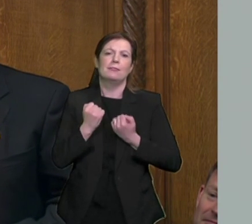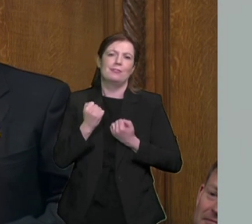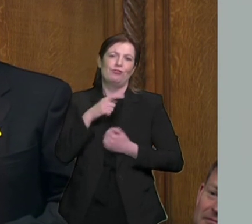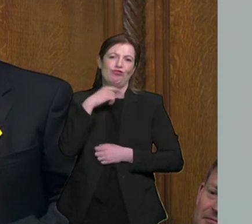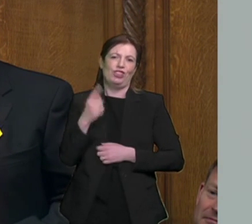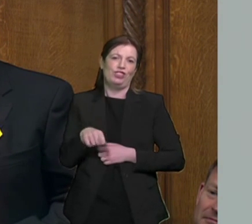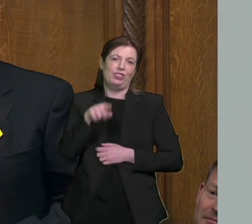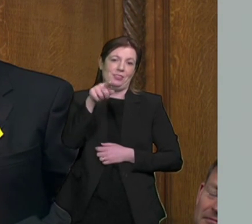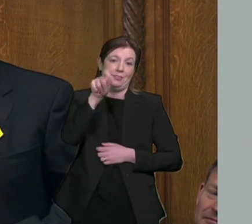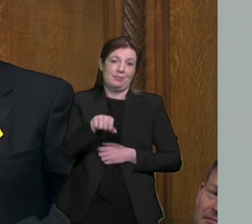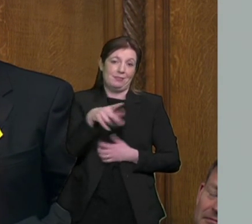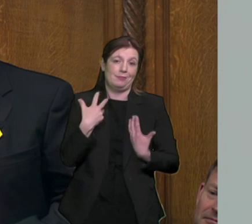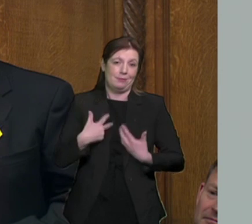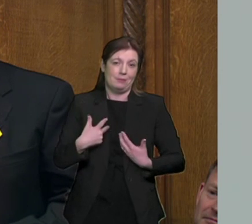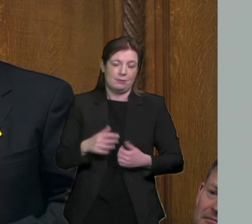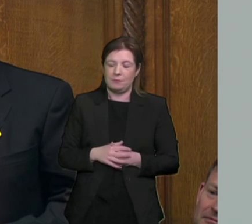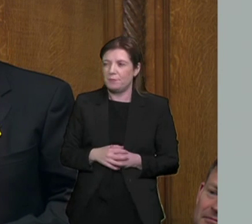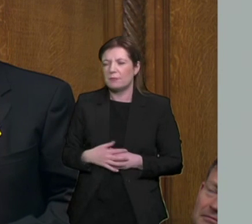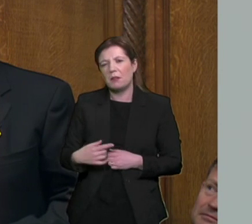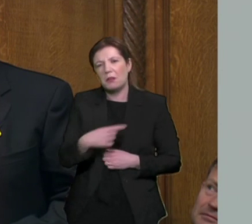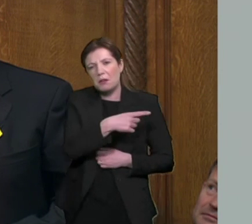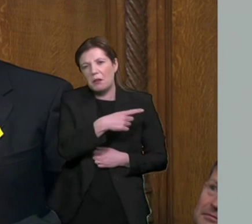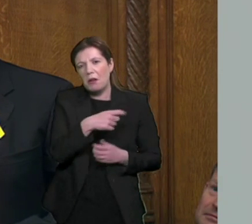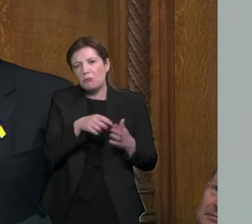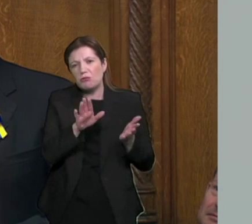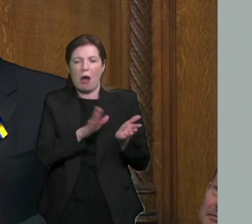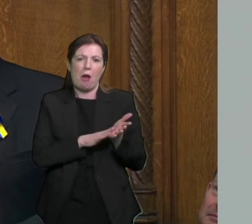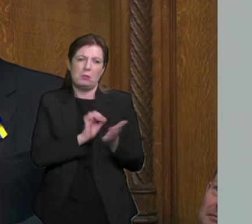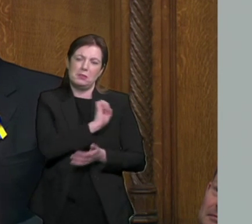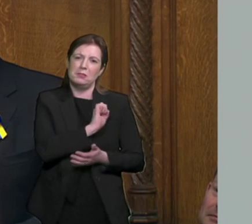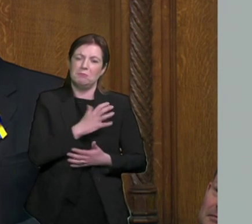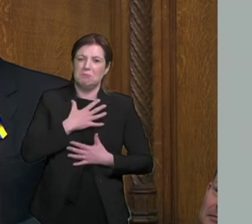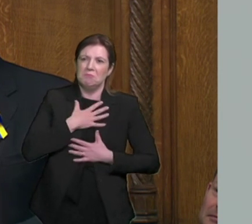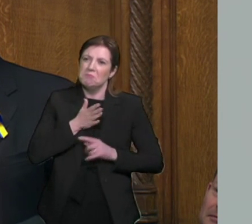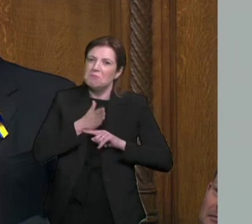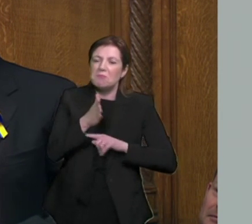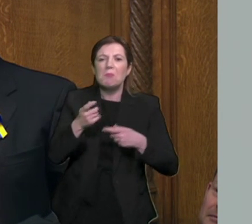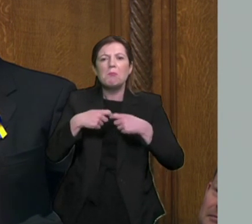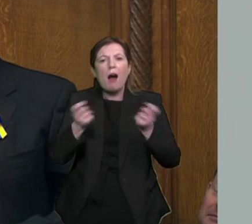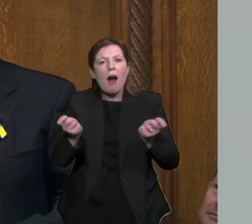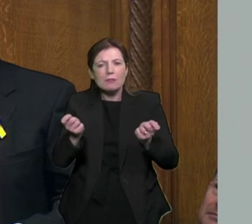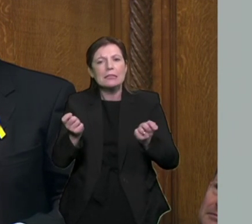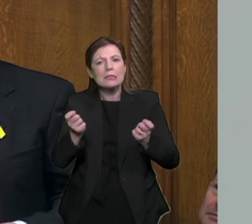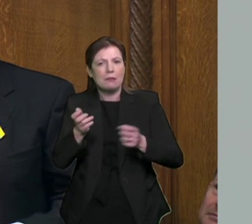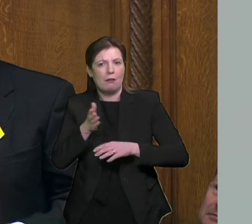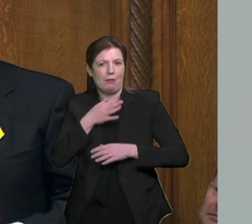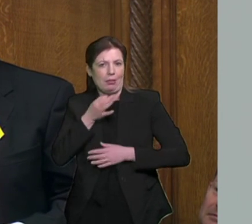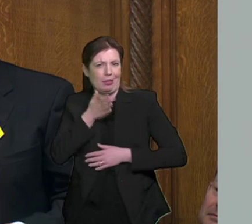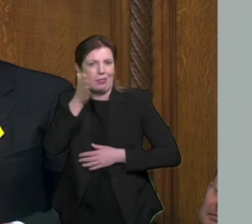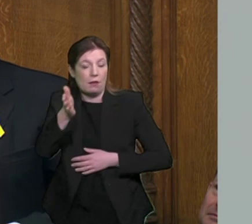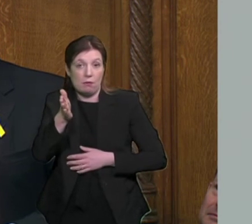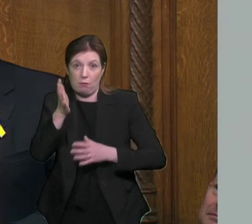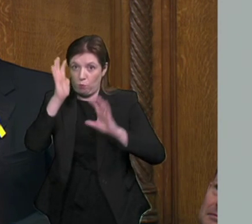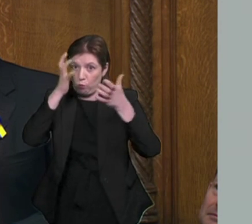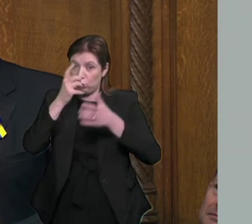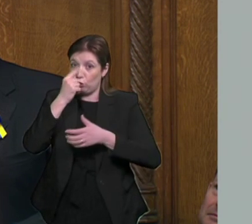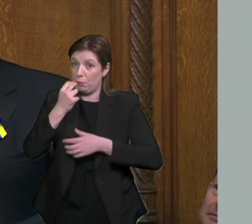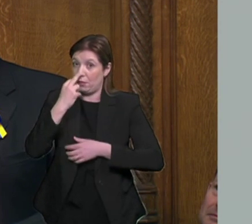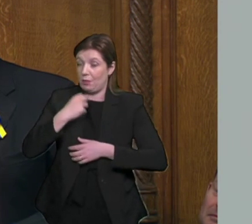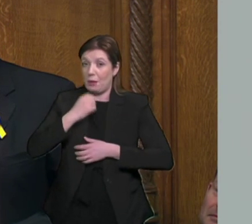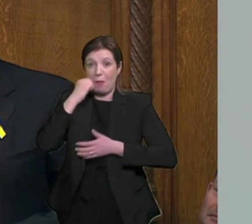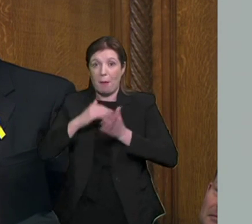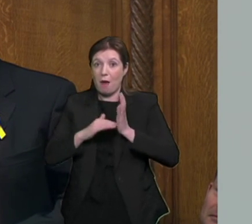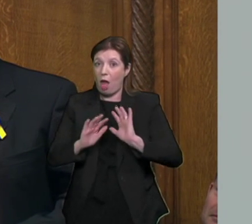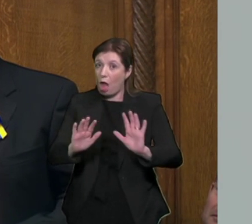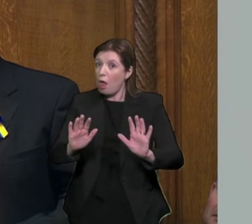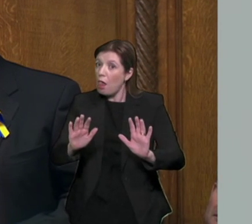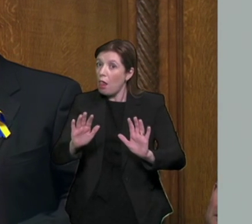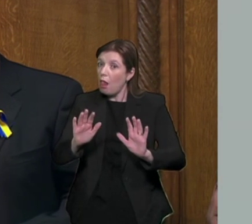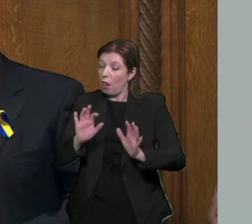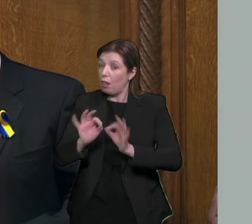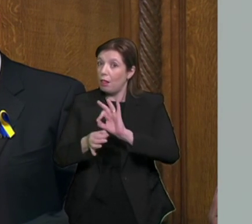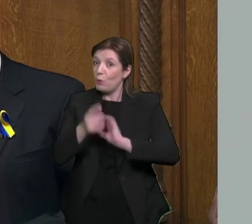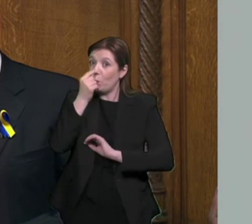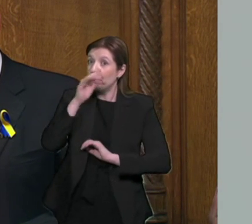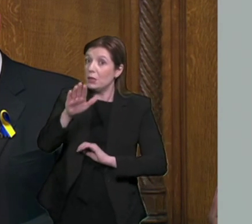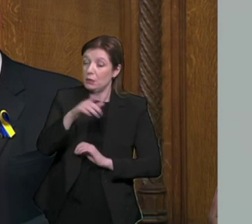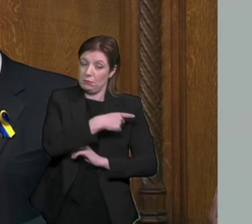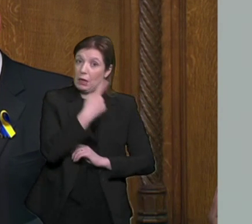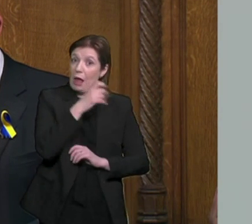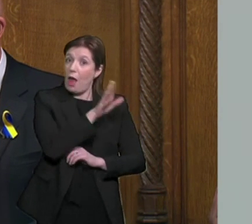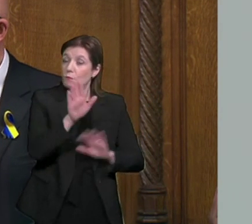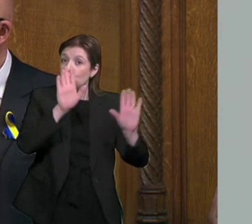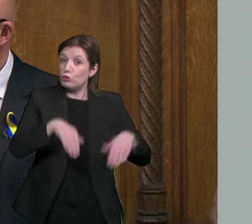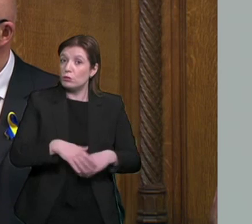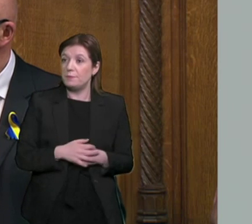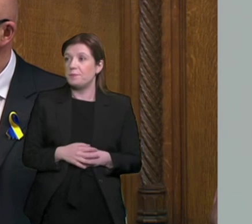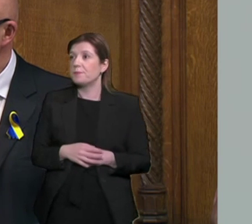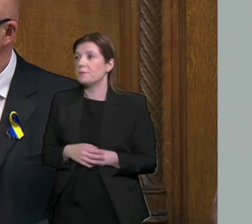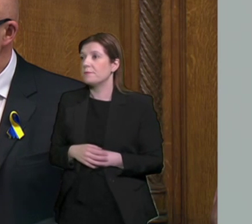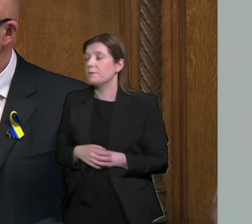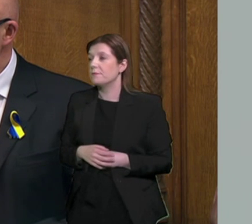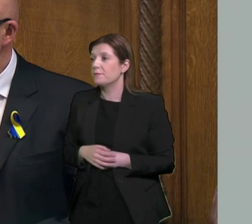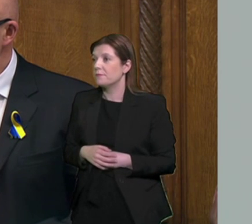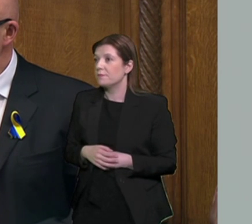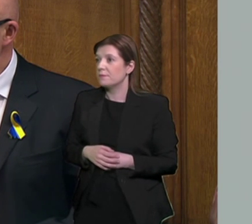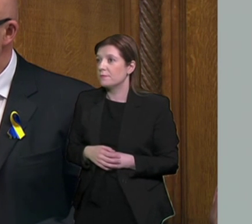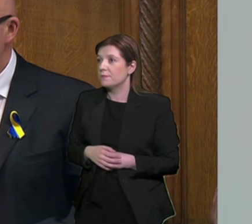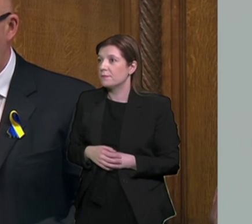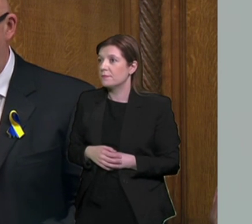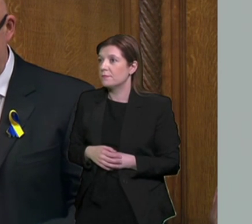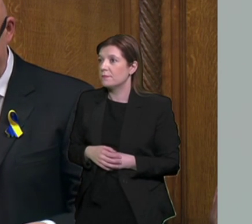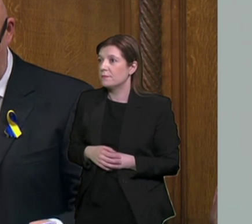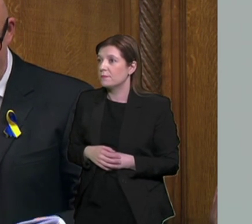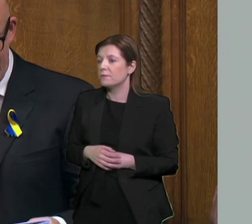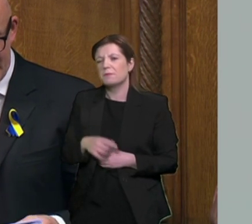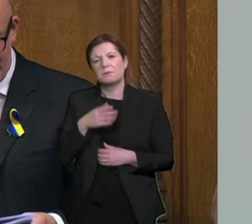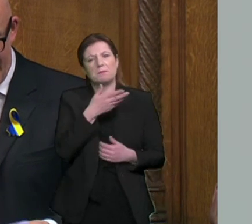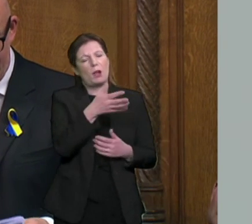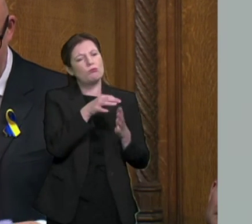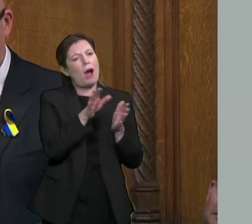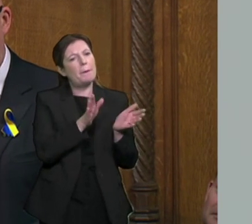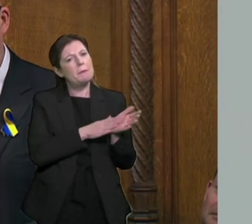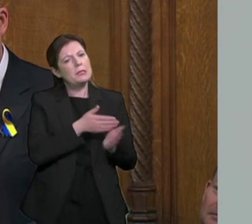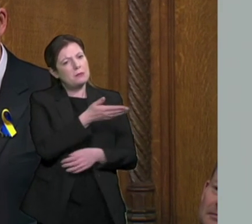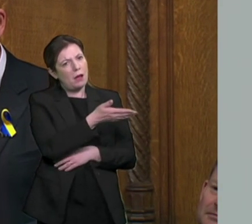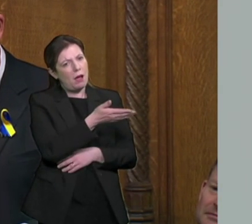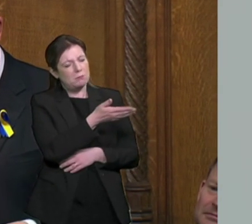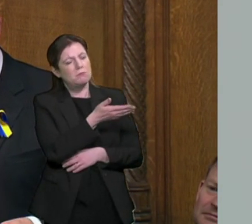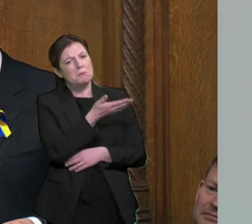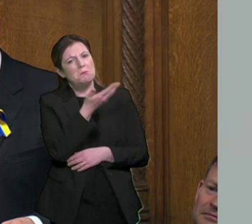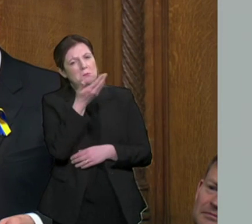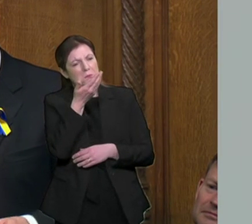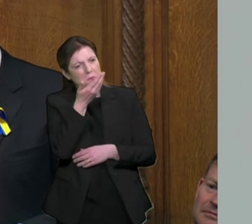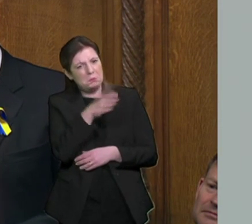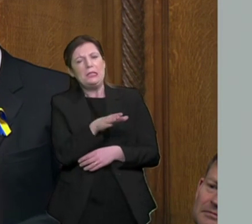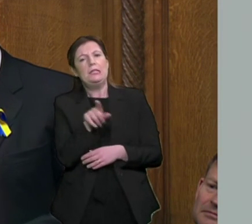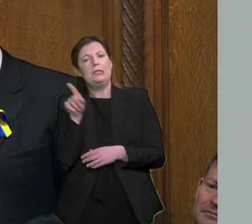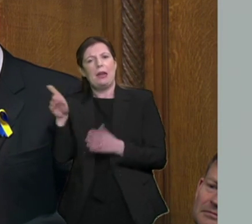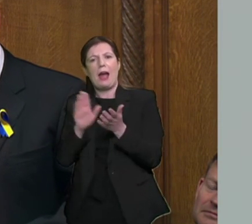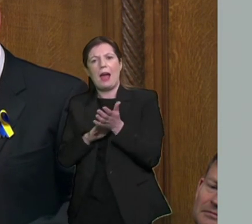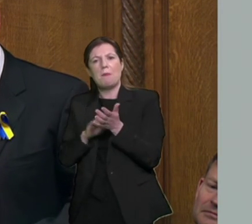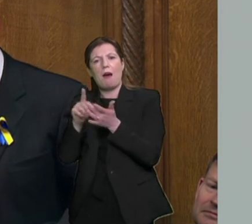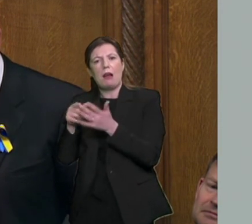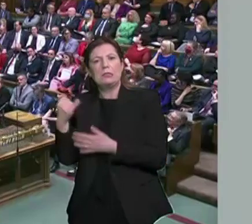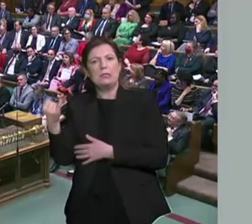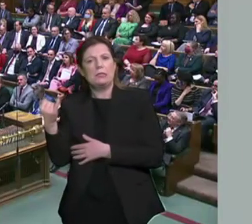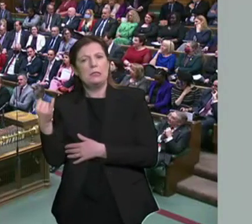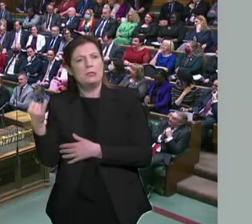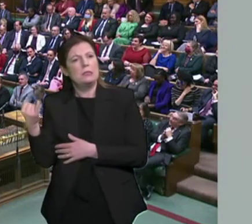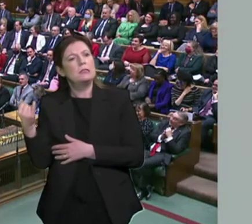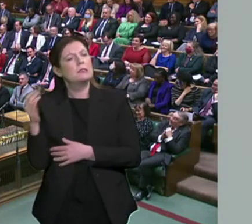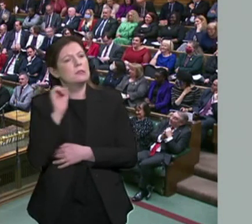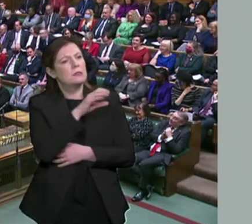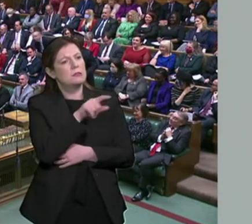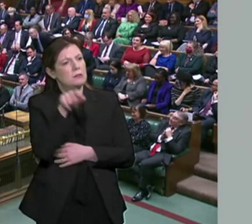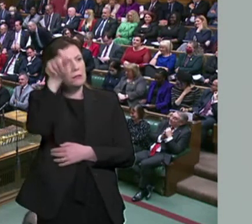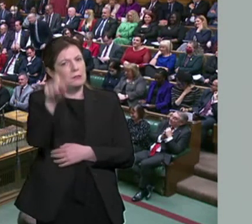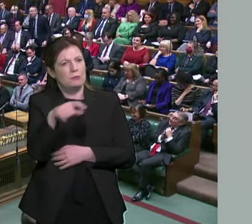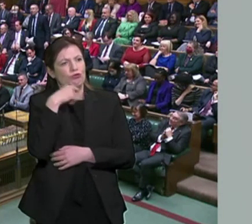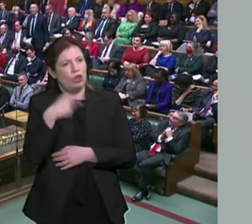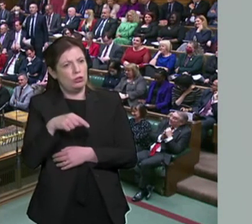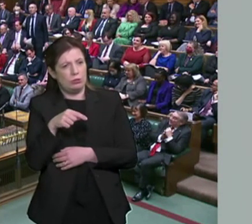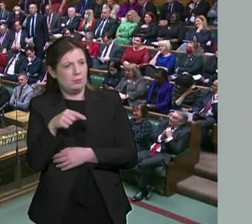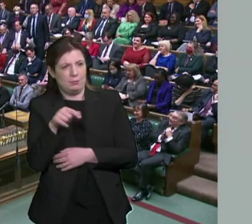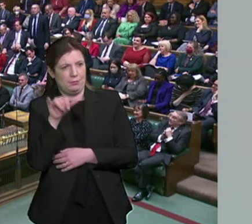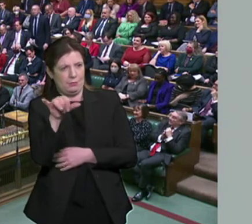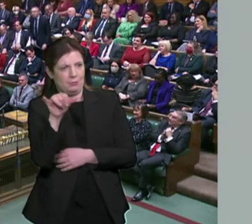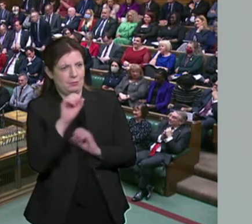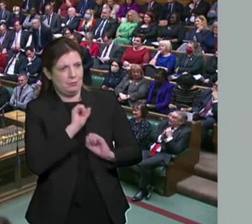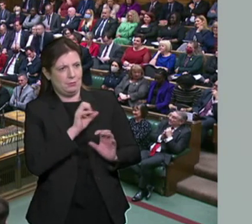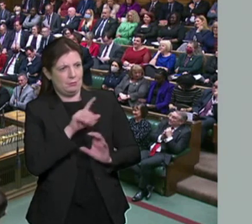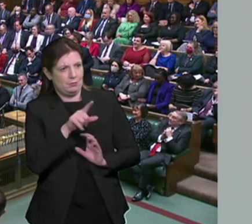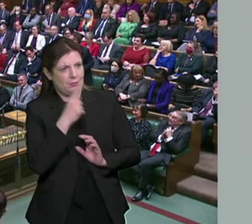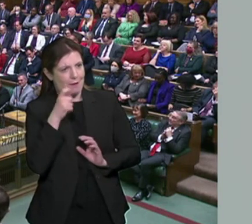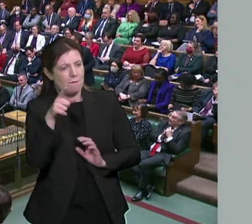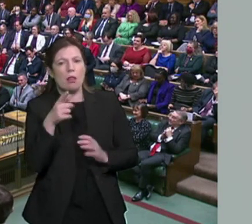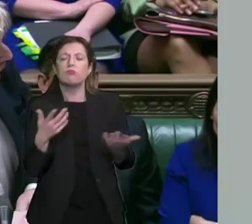Given that his many weaknesses could leave him open to blackmail, why does the Prime Minister think that MI6 may not entirely trust him?